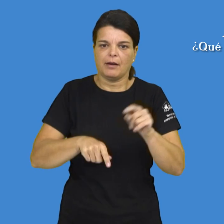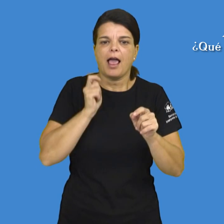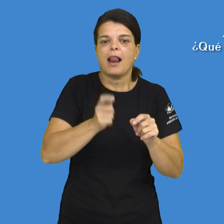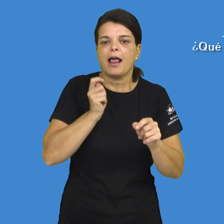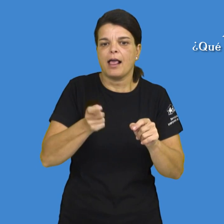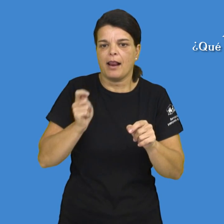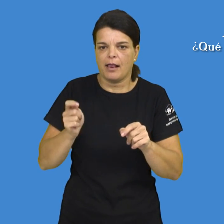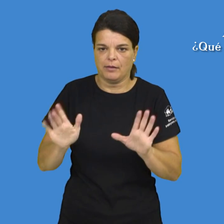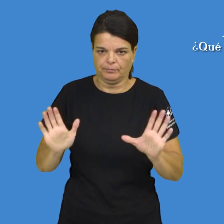frecuente